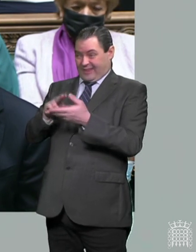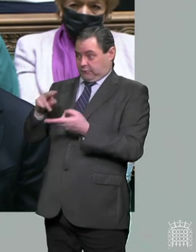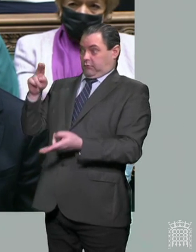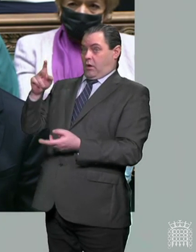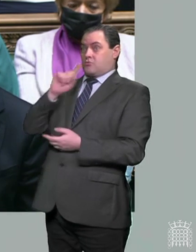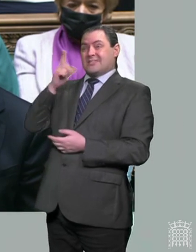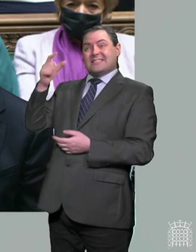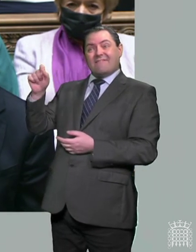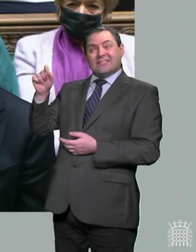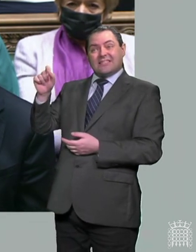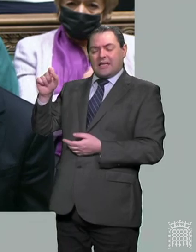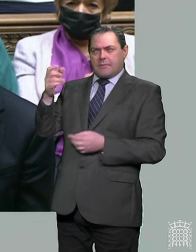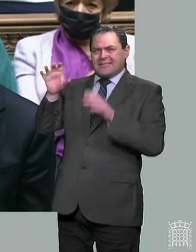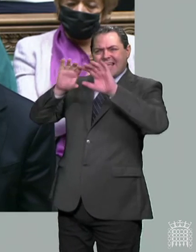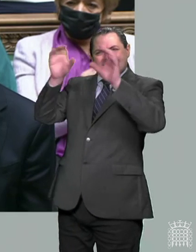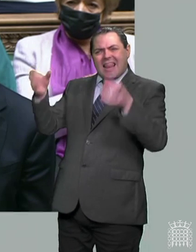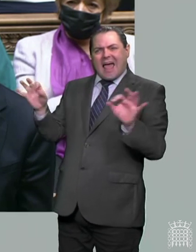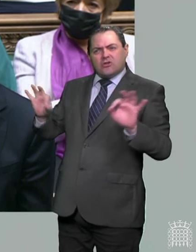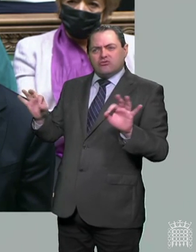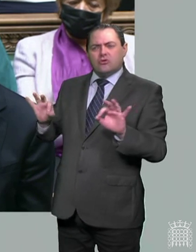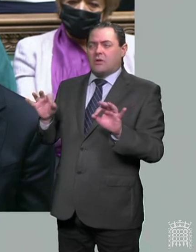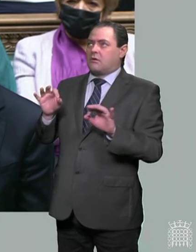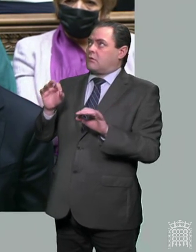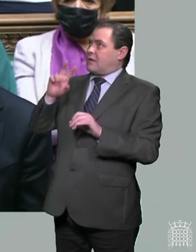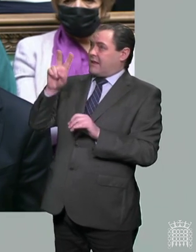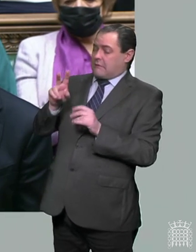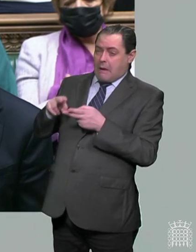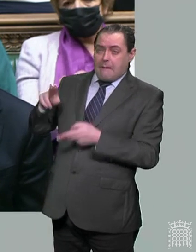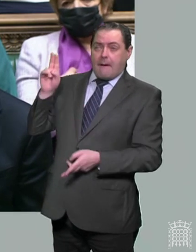The Government have failed to insulate her house and failed to control her fuel bills.